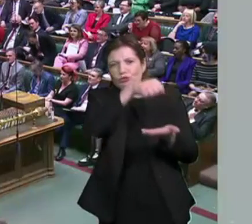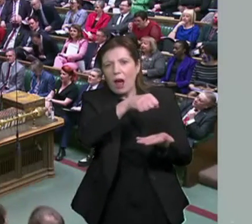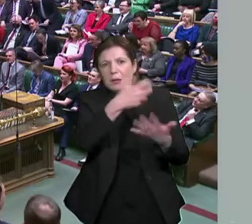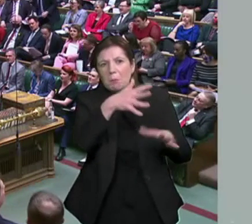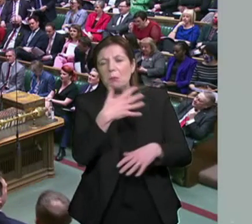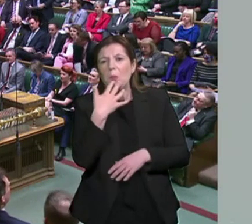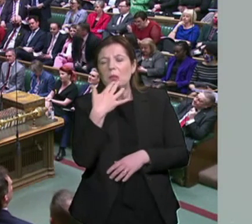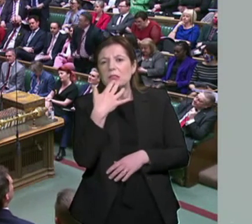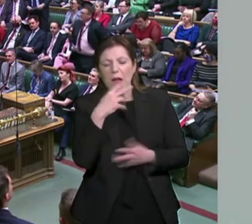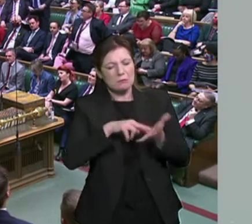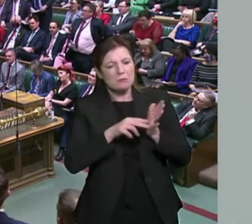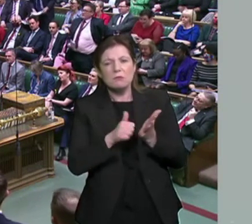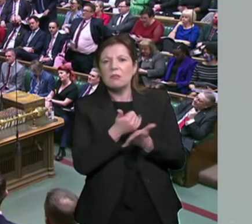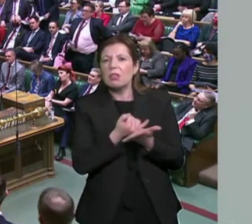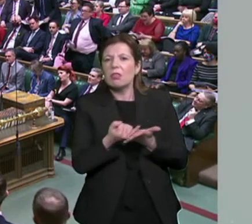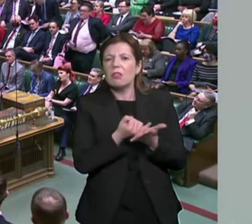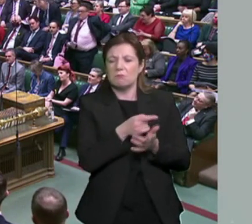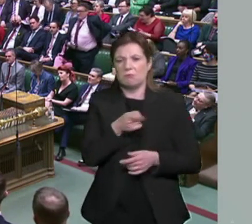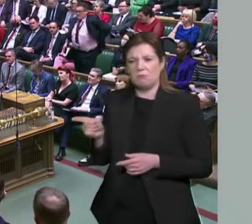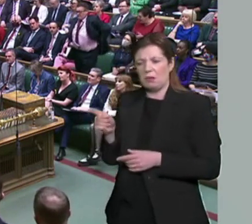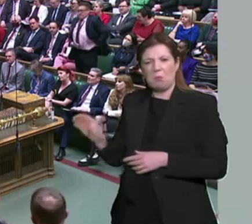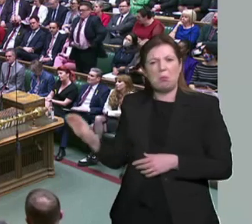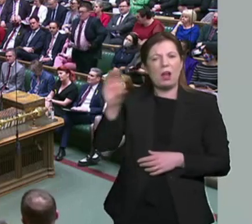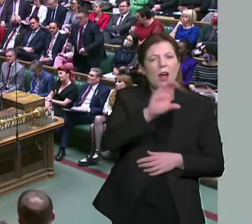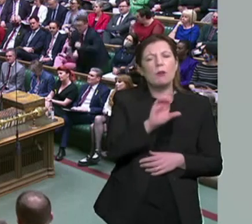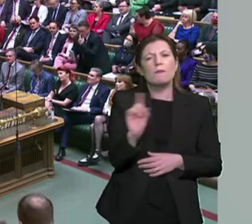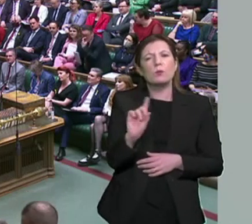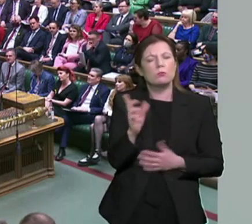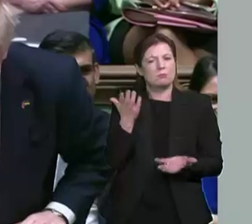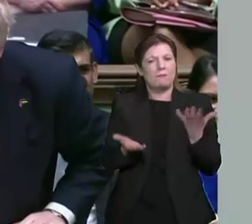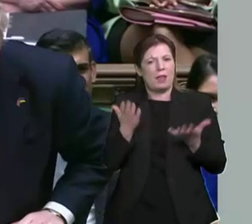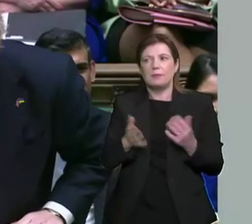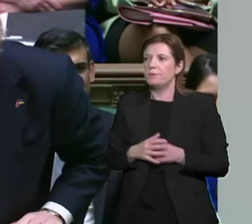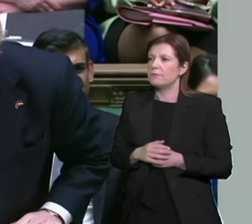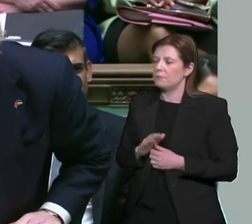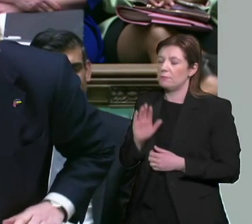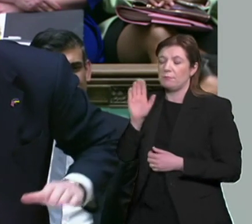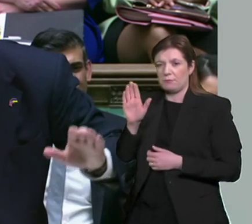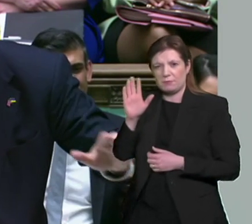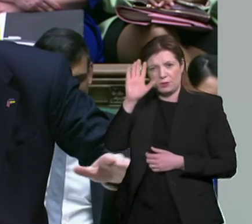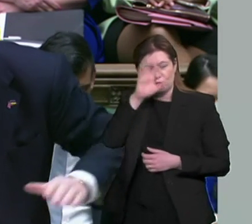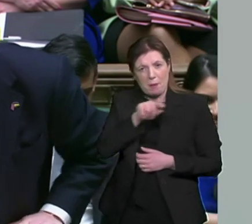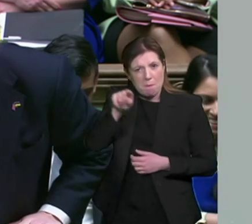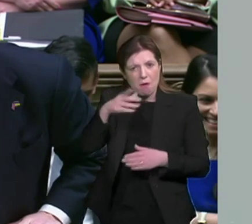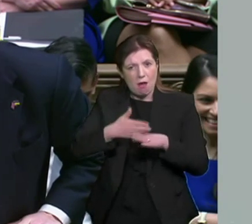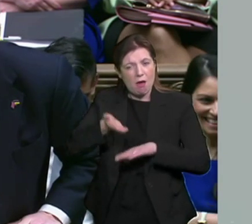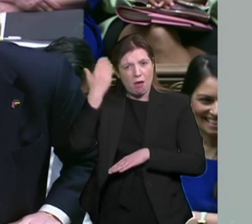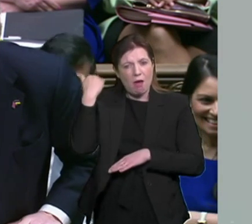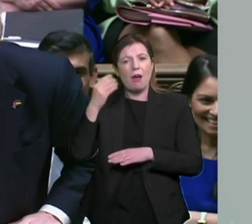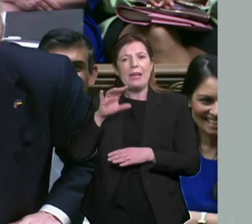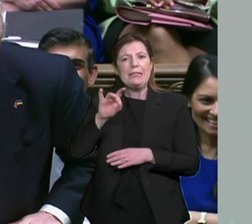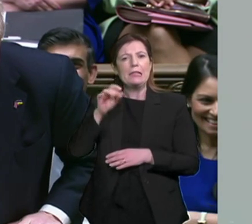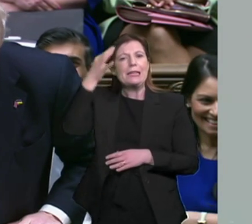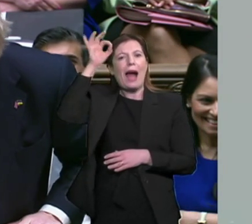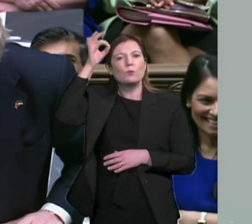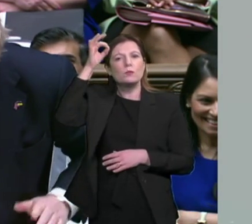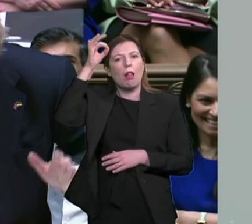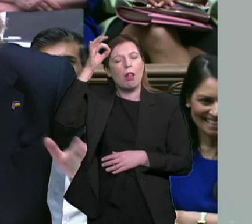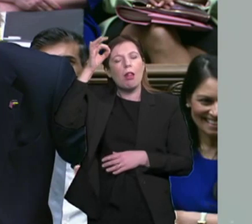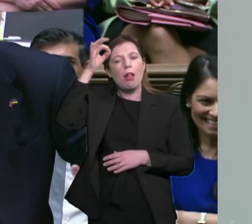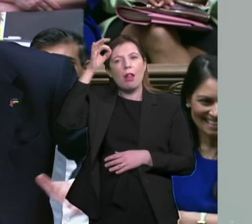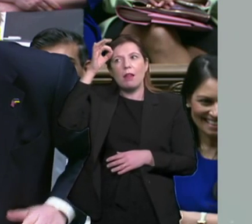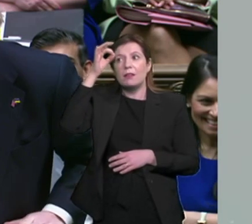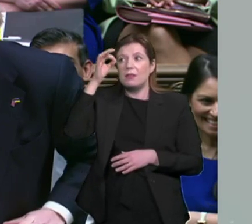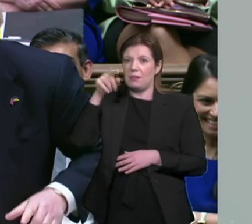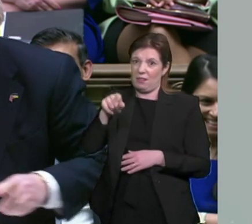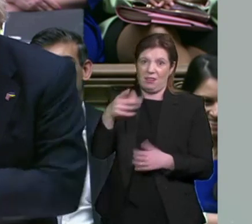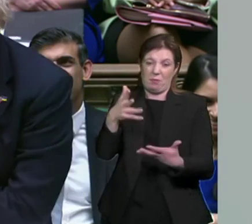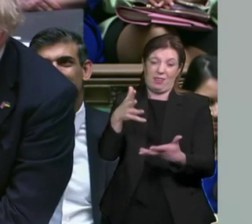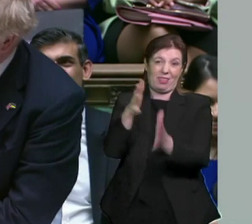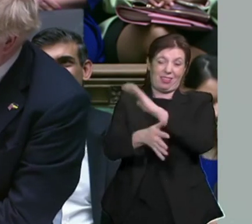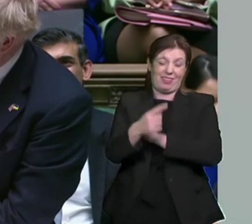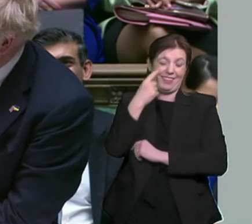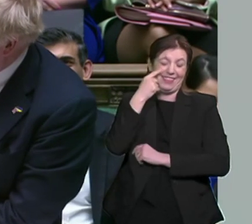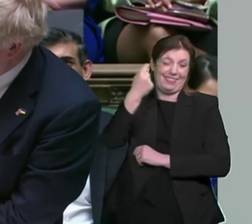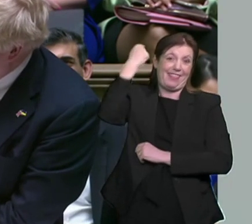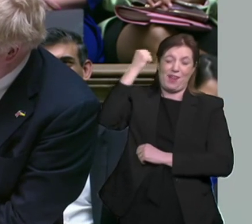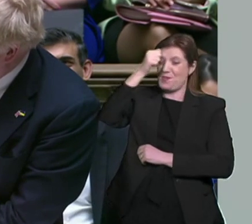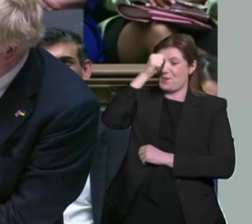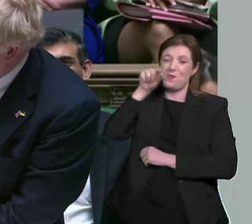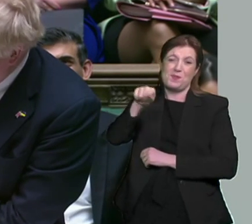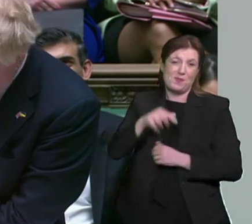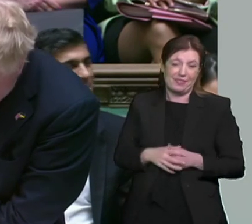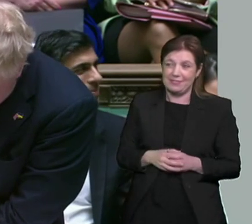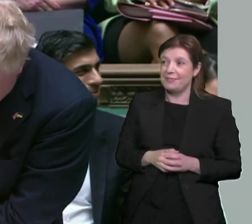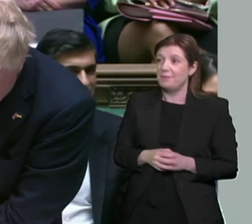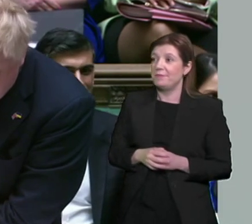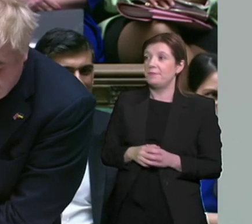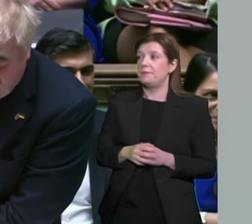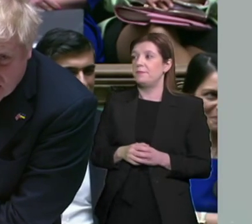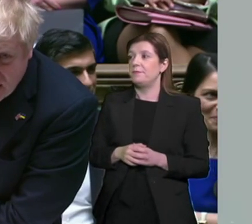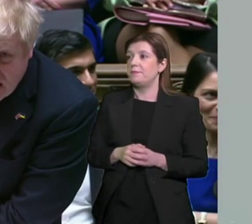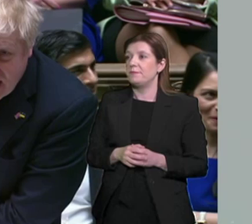I remember the honourable Gentleman when he was doing planning at Islington Council, and a complete cock-up he made of that.